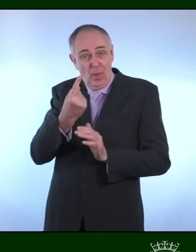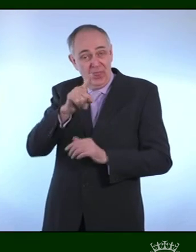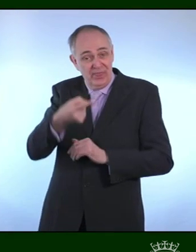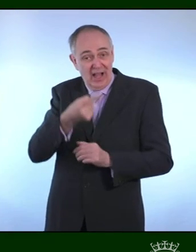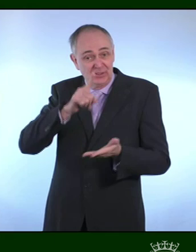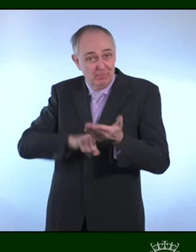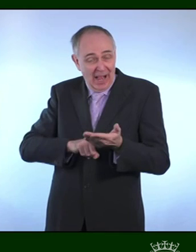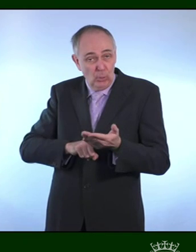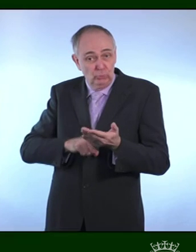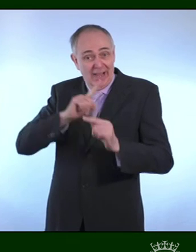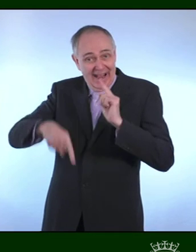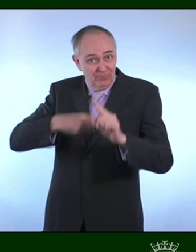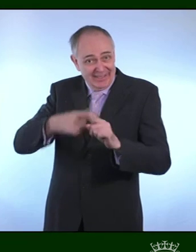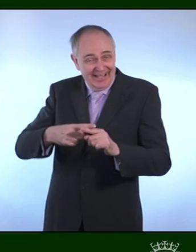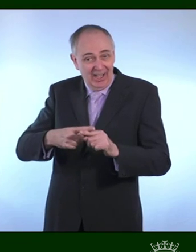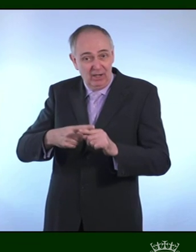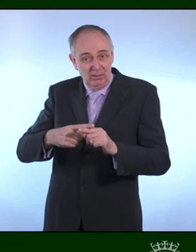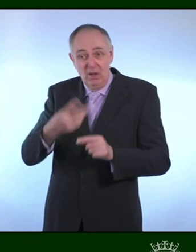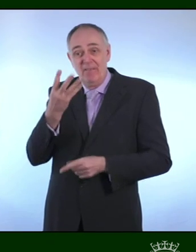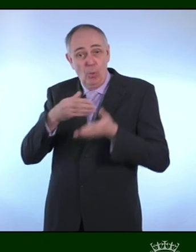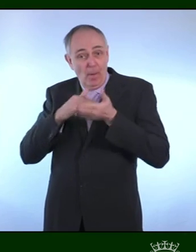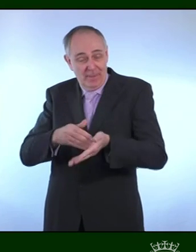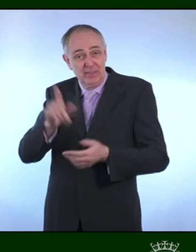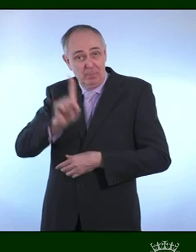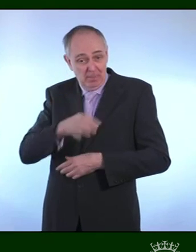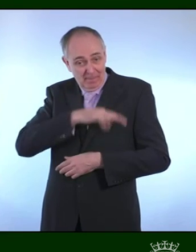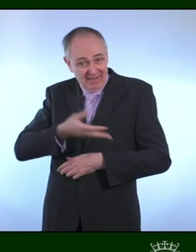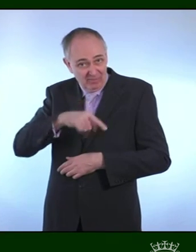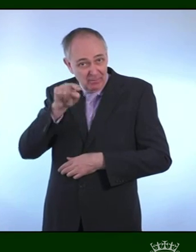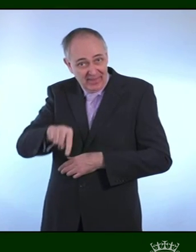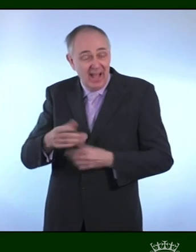That will benefit 4 million people in the poorest families in the country.